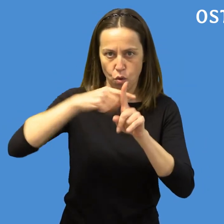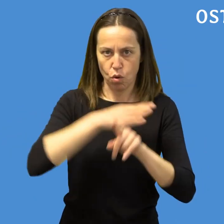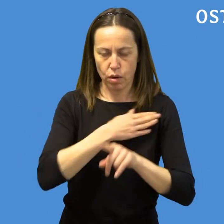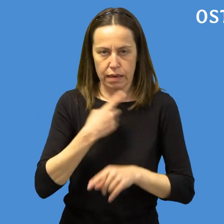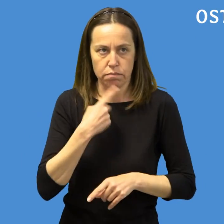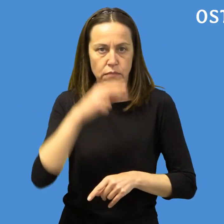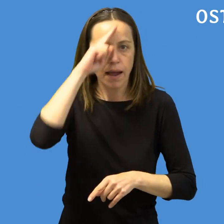querer decir